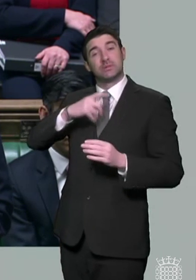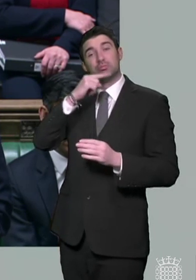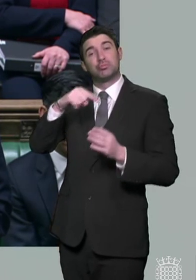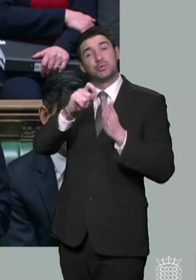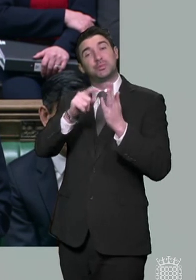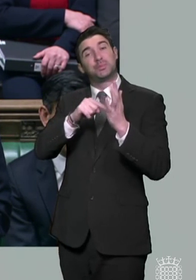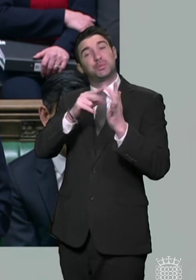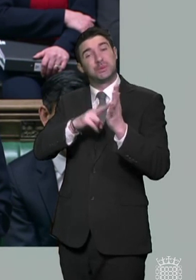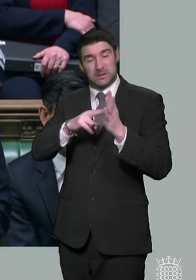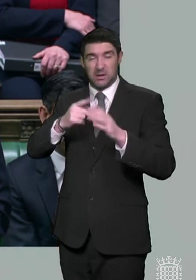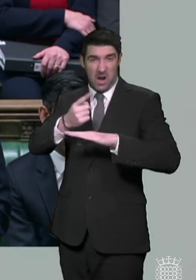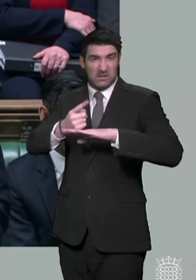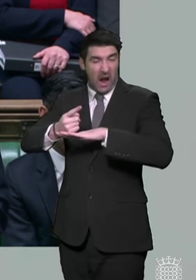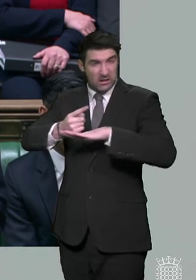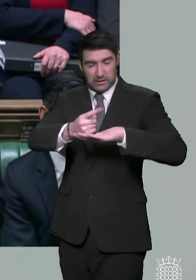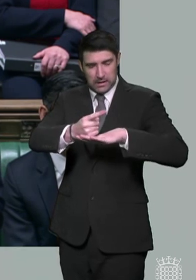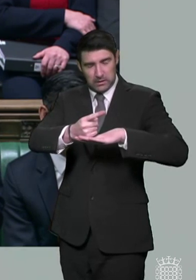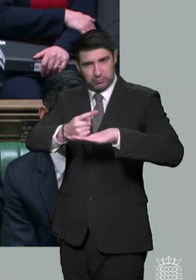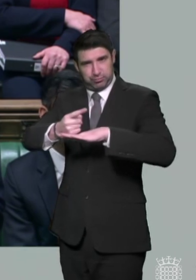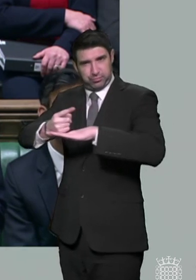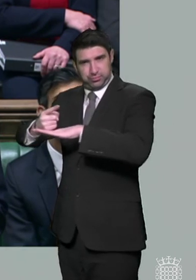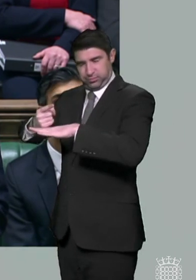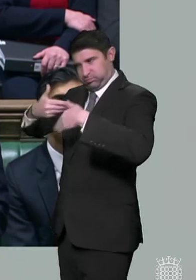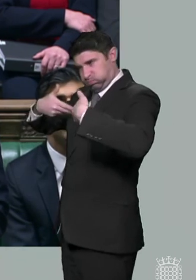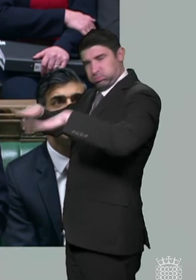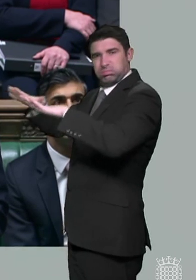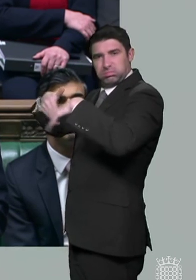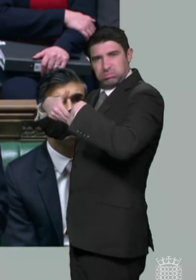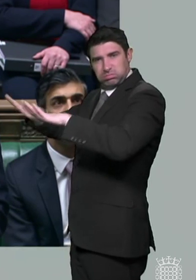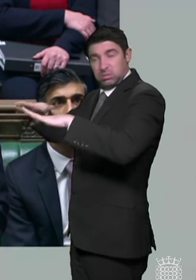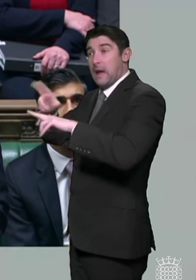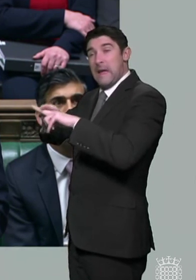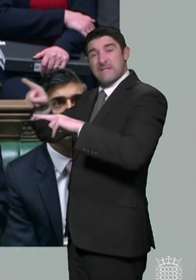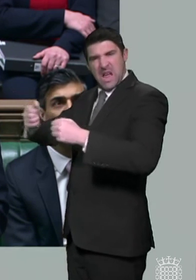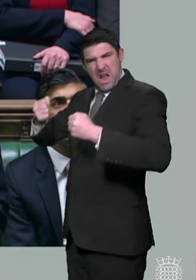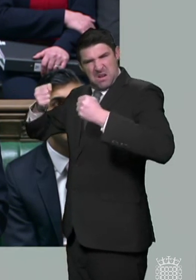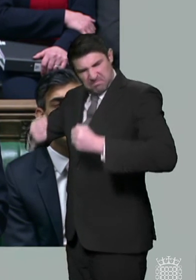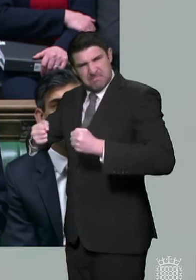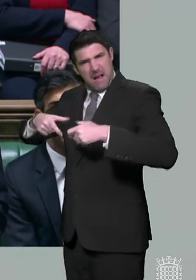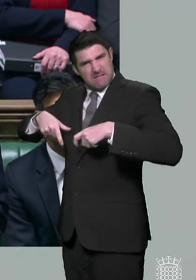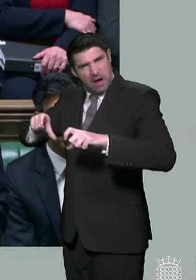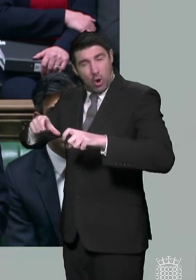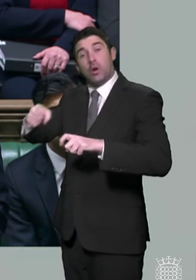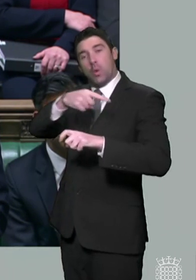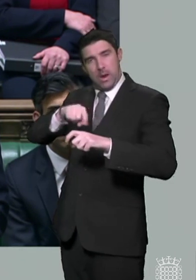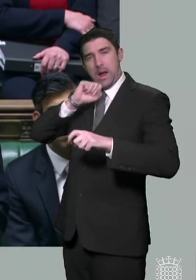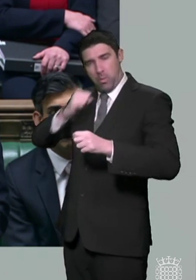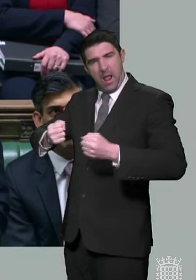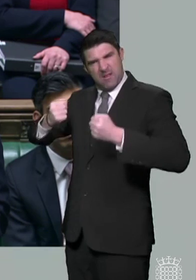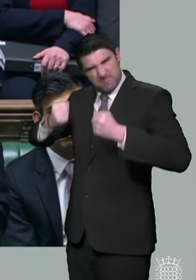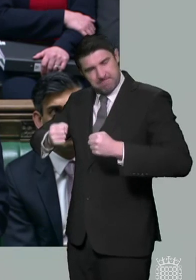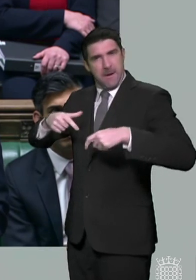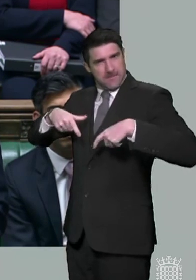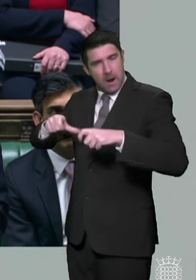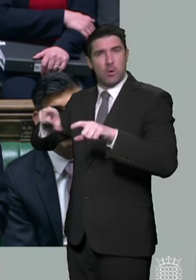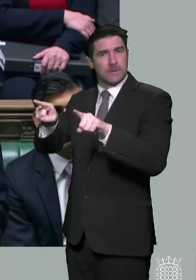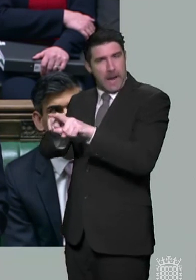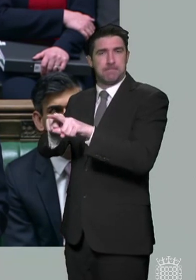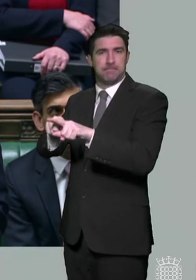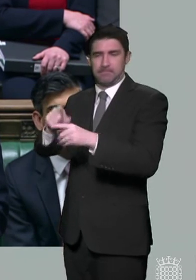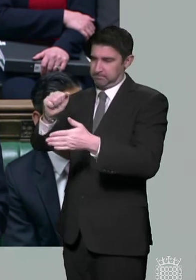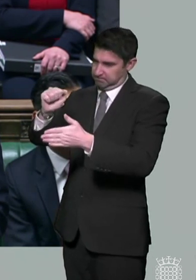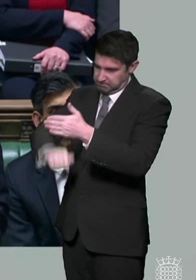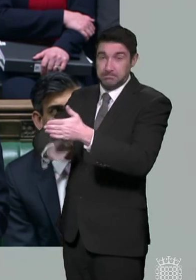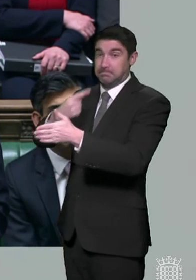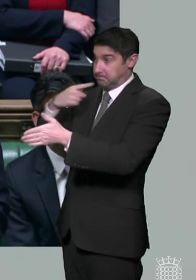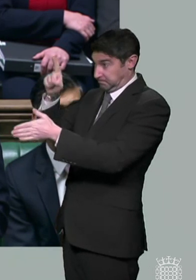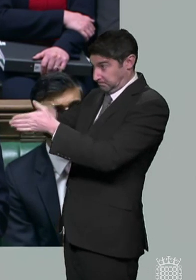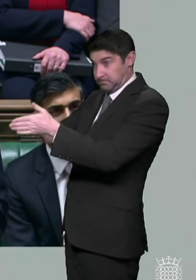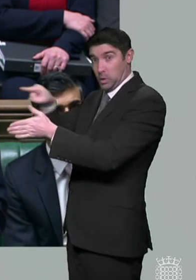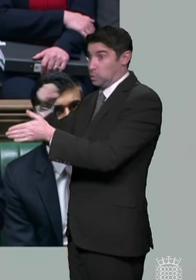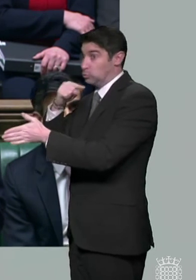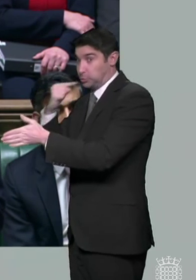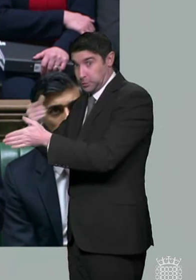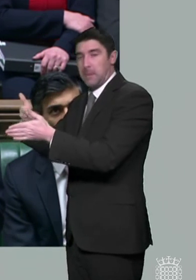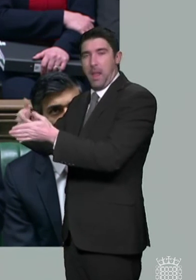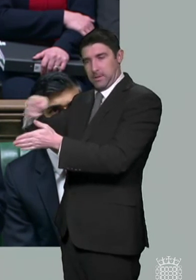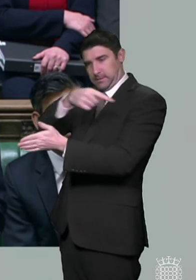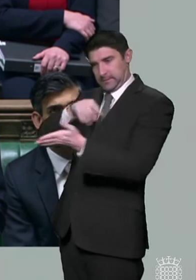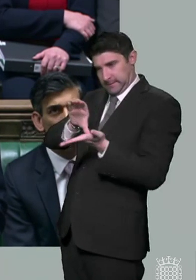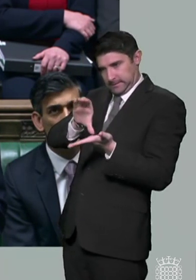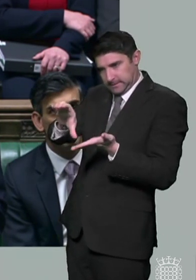If, instead, Putin doubles down, then so shall we, further ratcheting up economic pressure and supporting Ukraine with finance, with weapons and with humanitarian assistance.